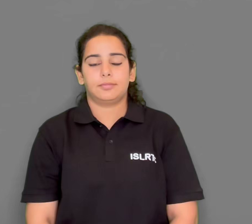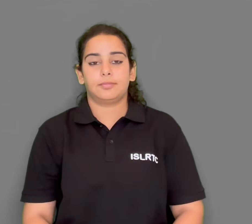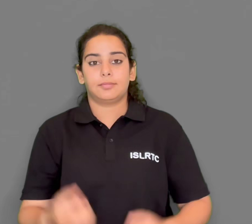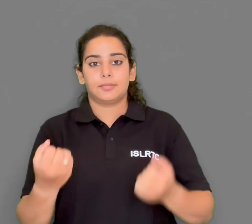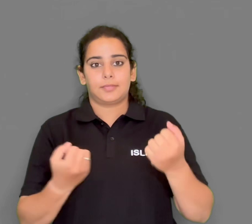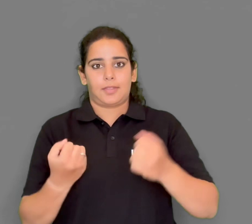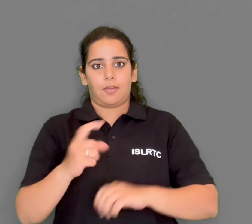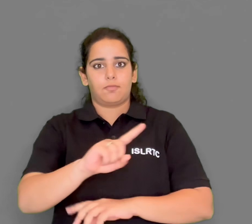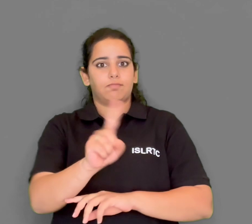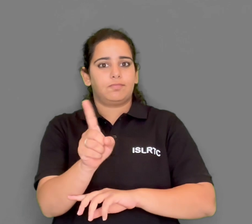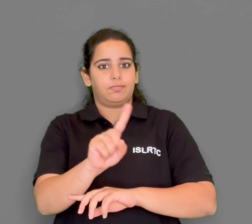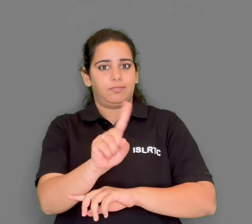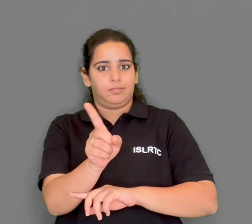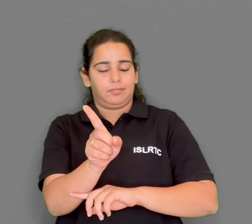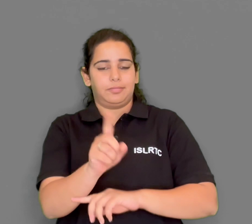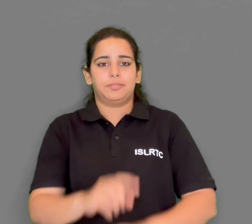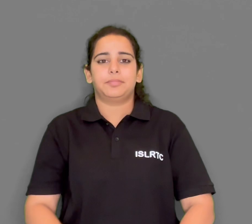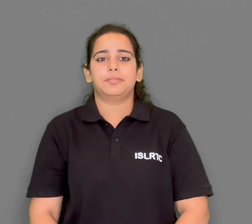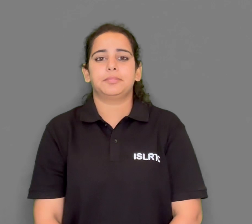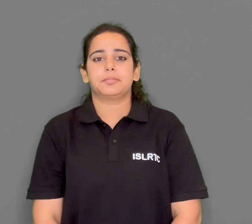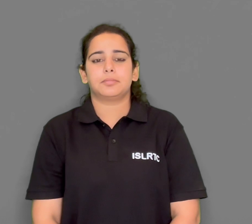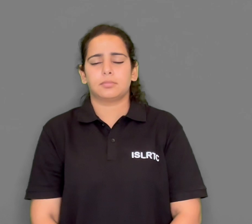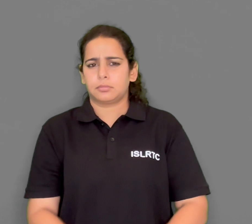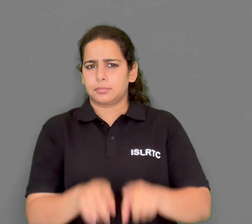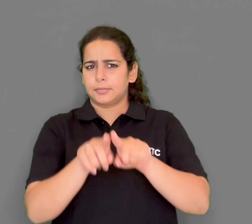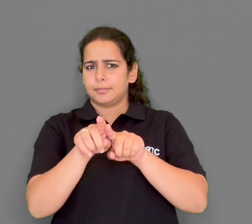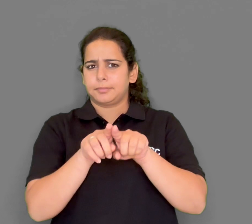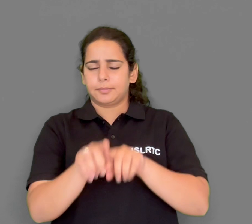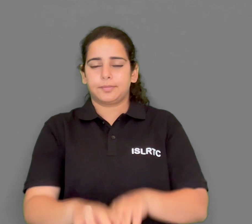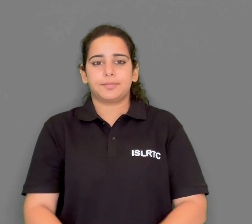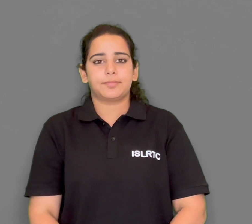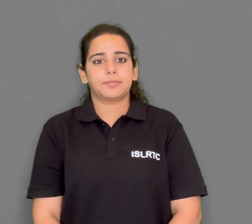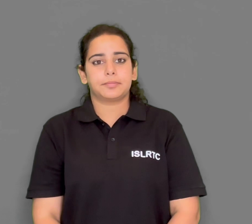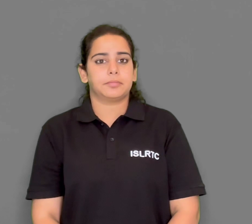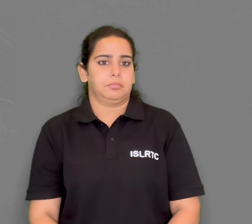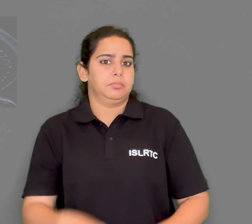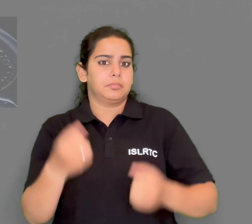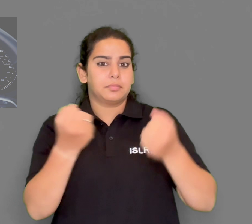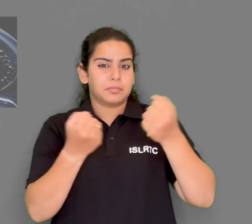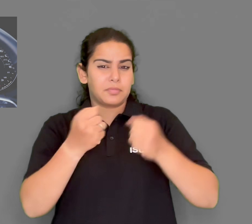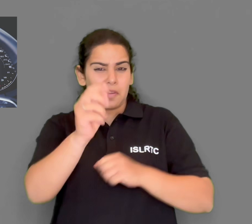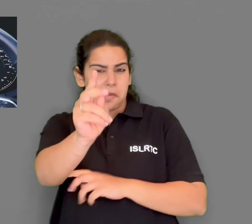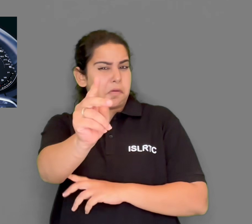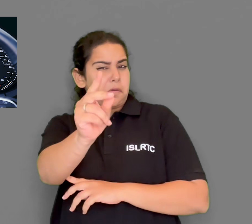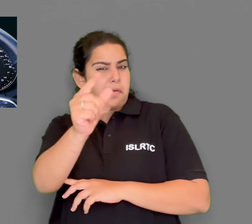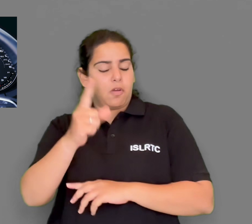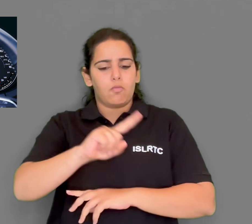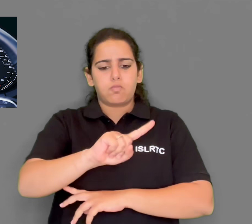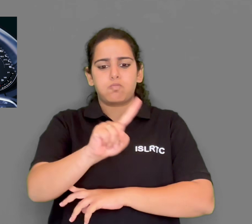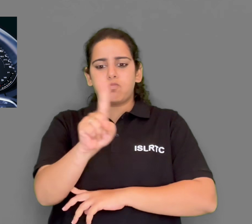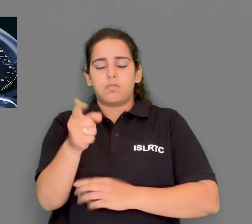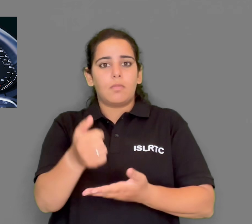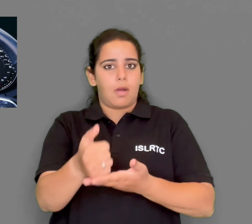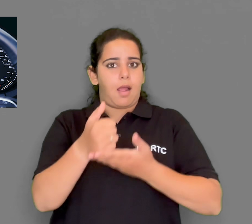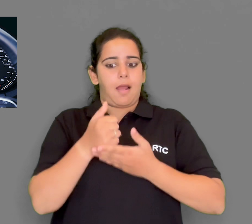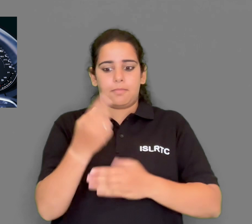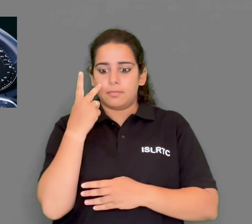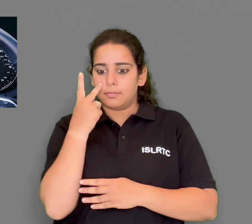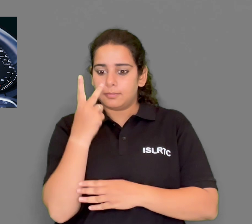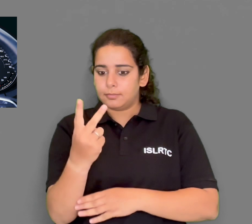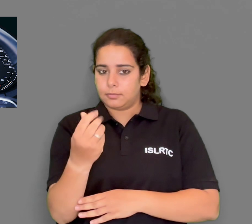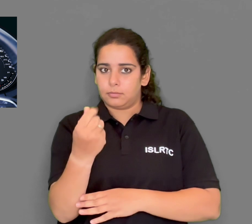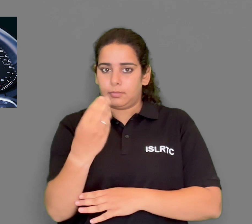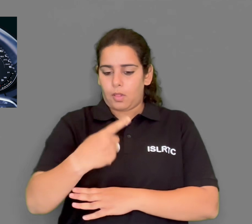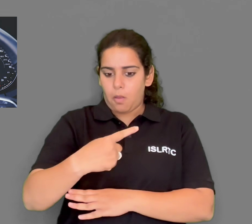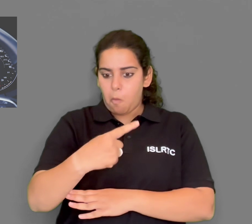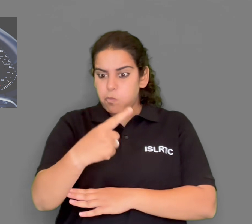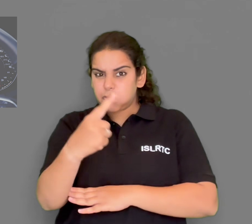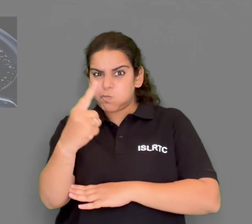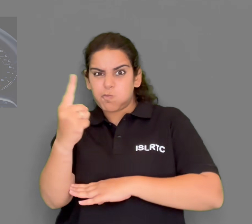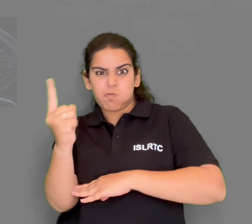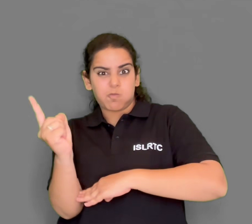Cluster Device in car for measuring speed and fuels etc